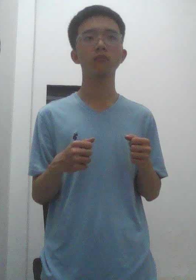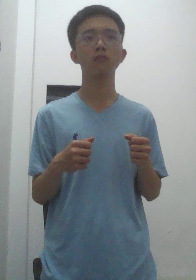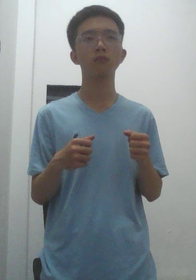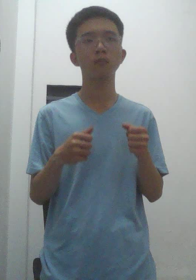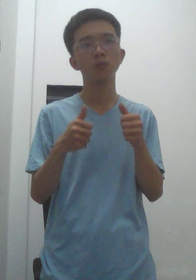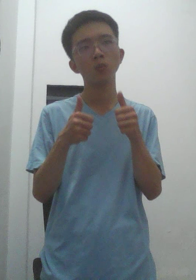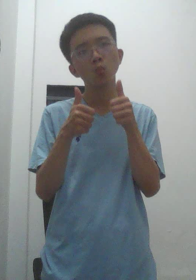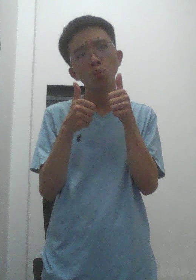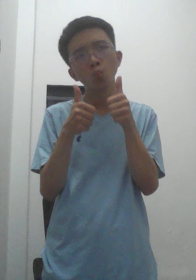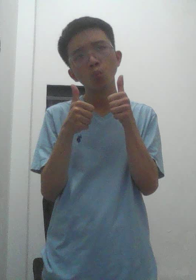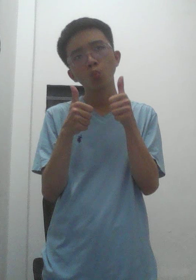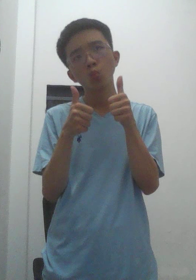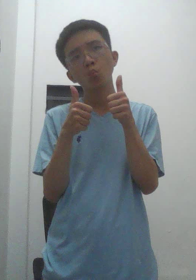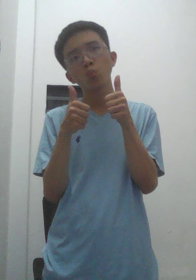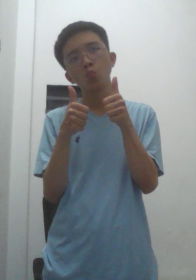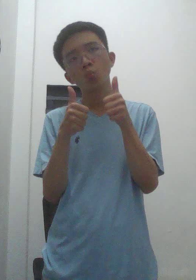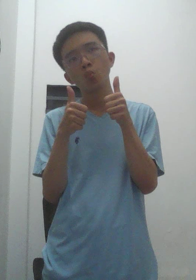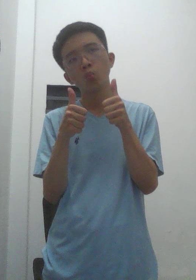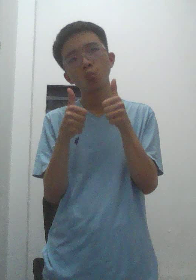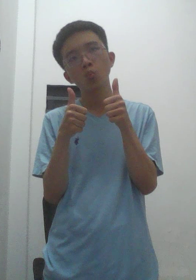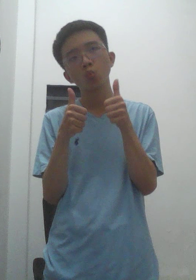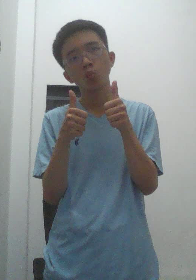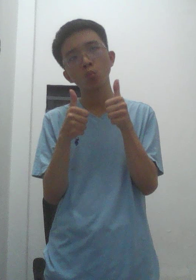rat tot